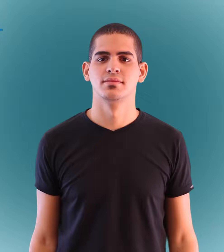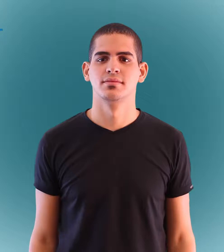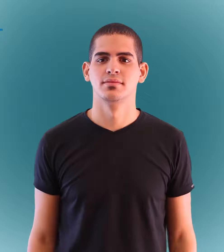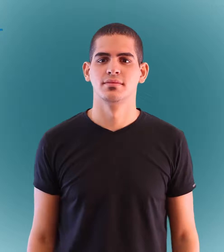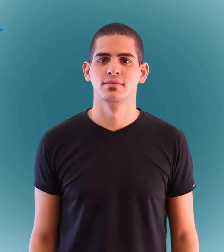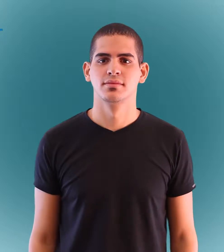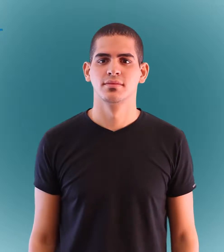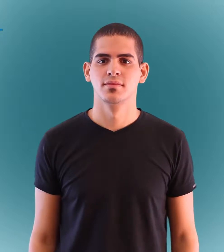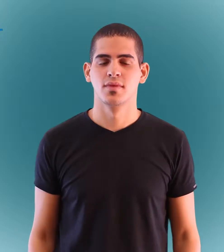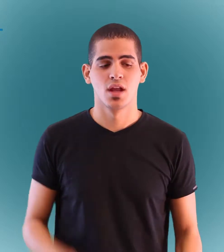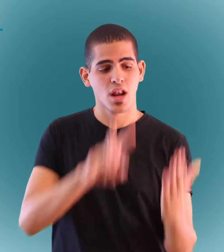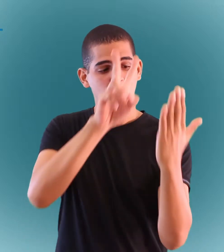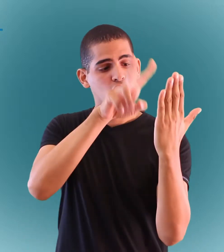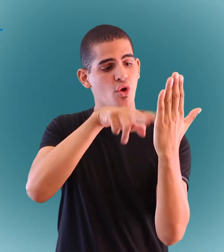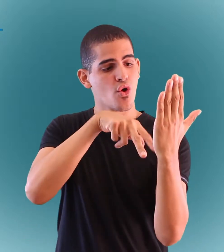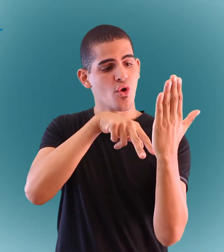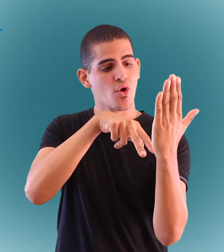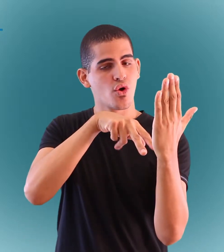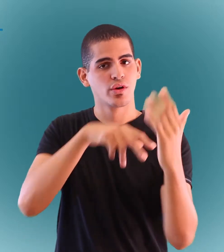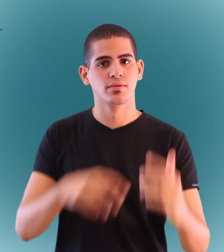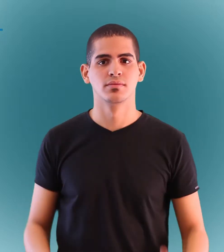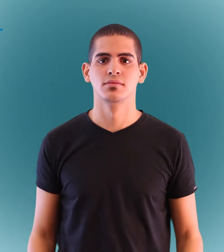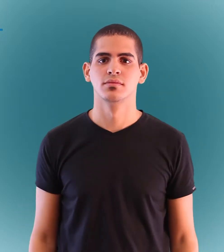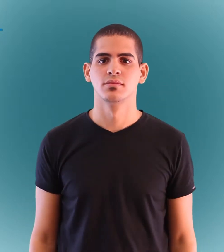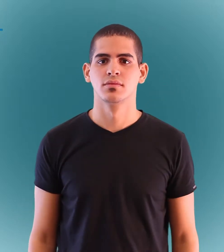לקרוא